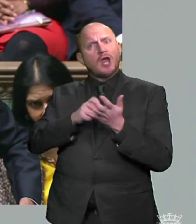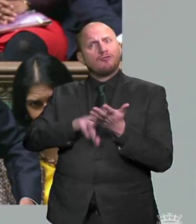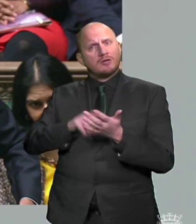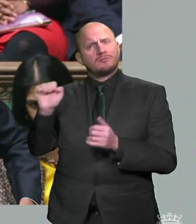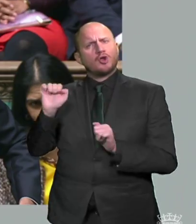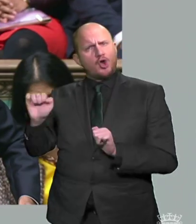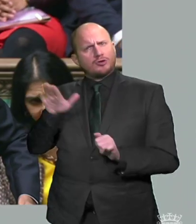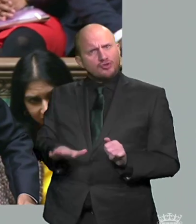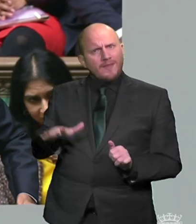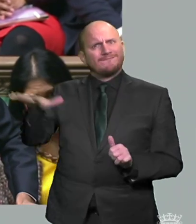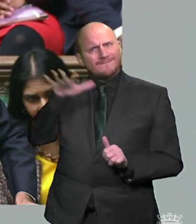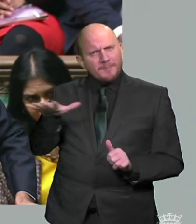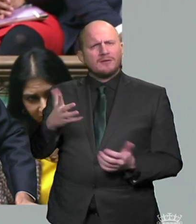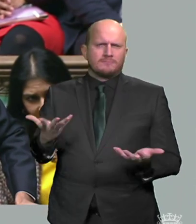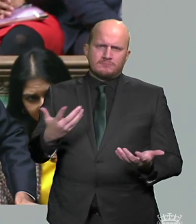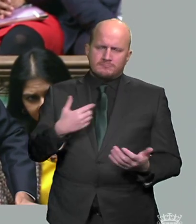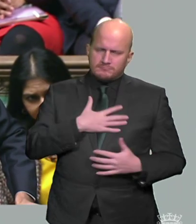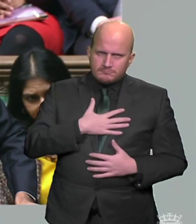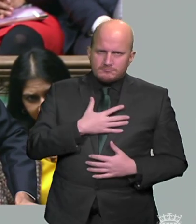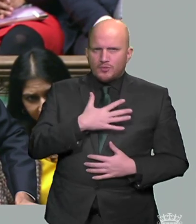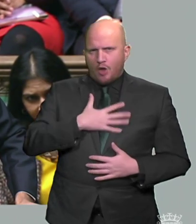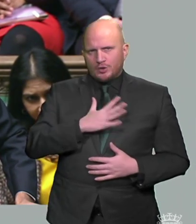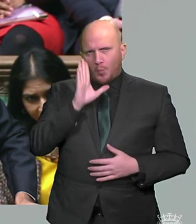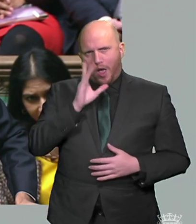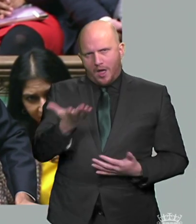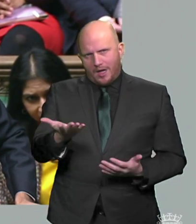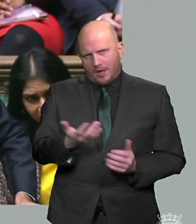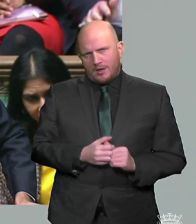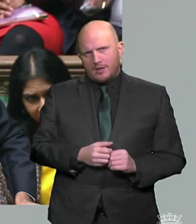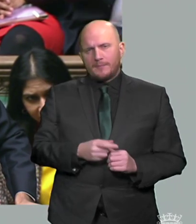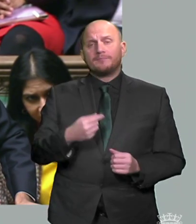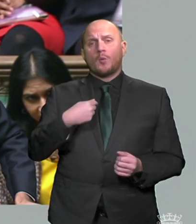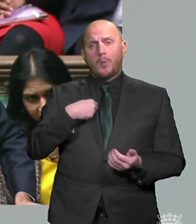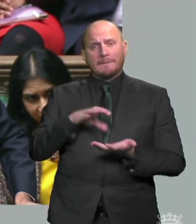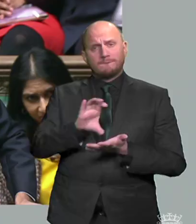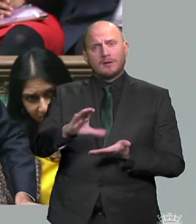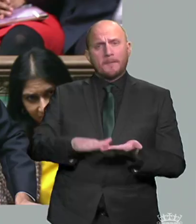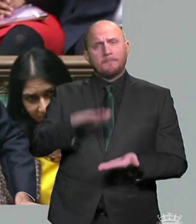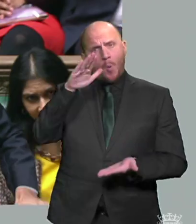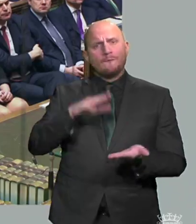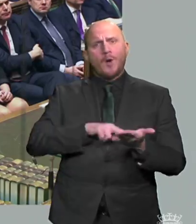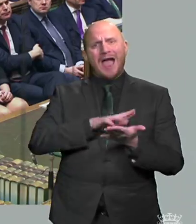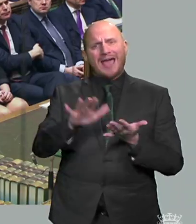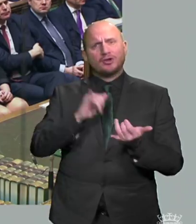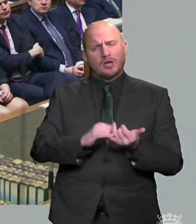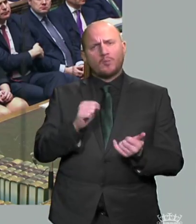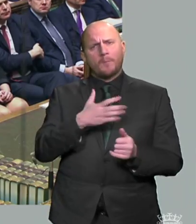The honourable Gentleman makes an excellent point. Mental health funding, as he knows, is increasing so we can ensure parity of service.